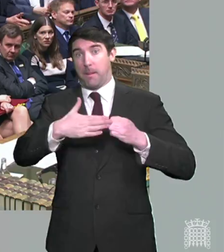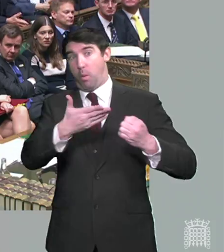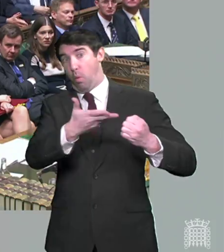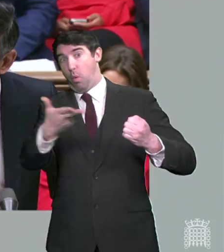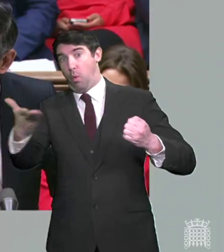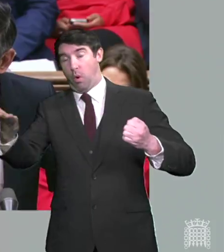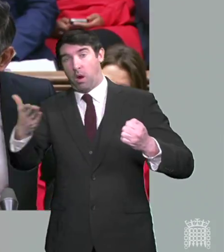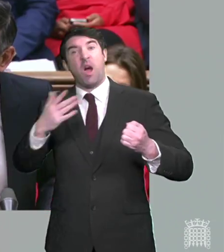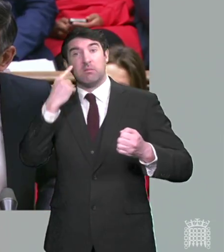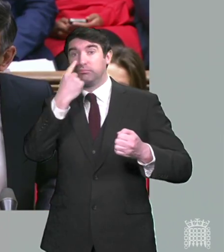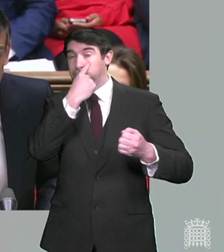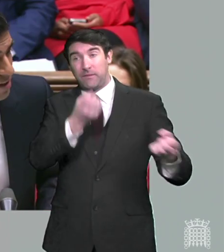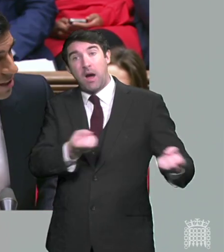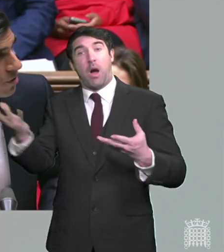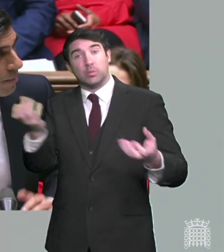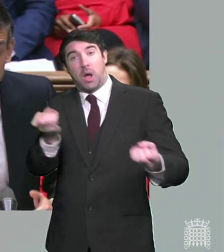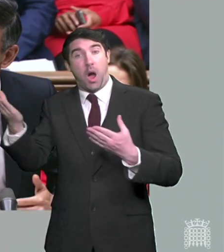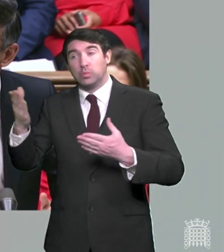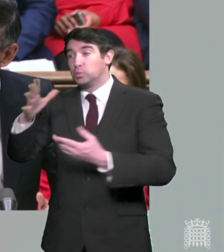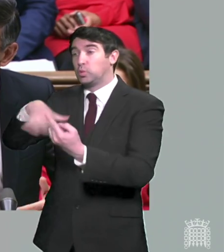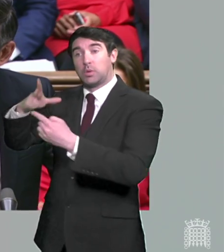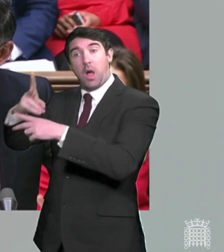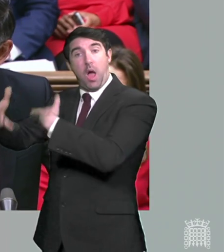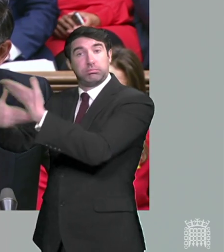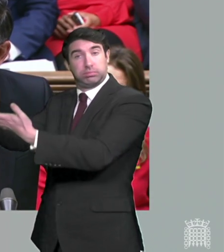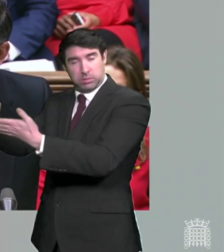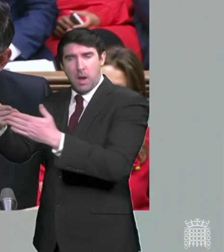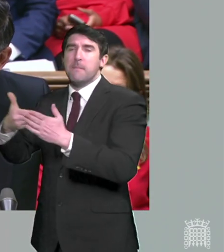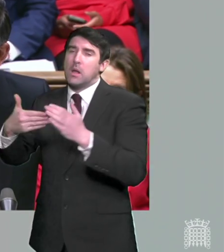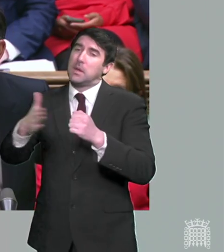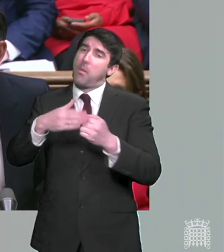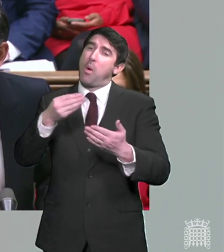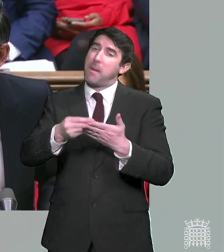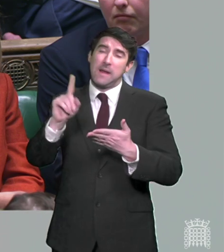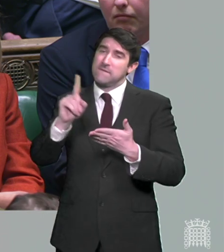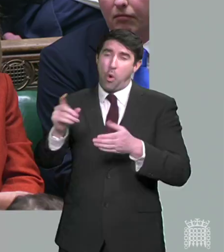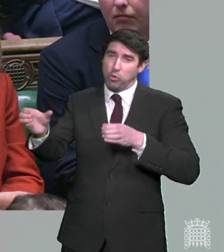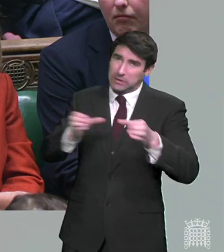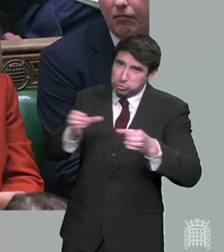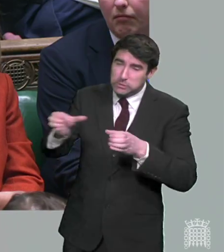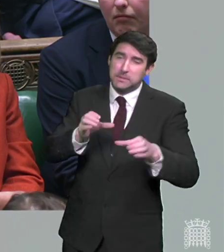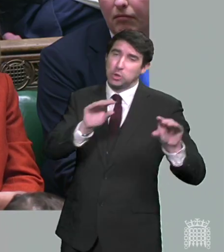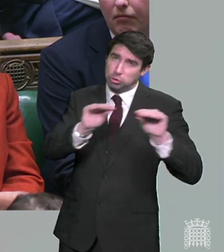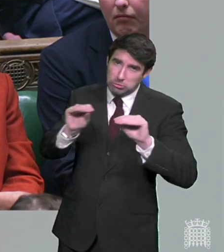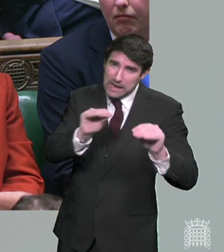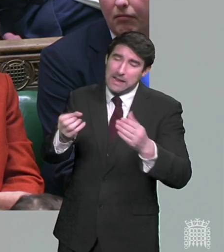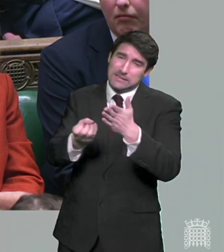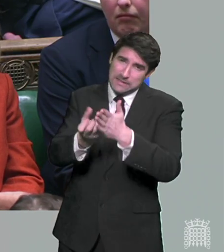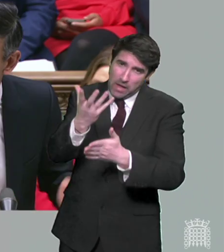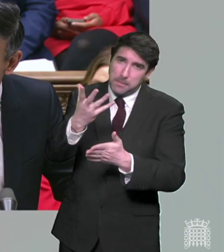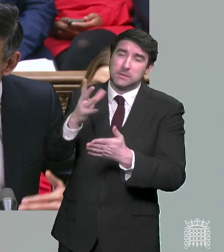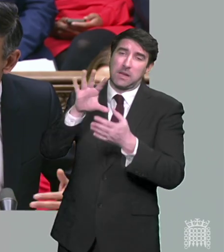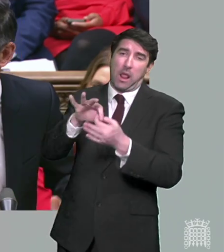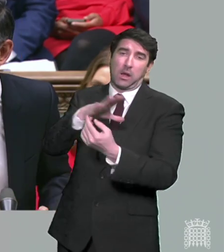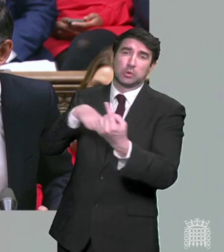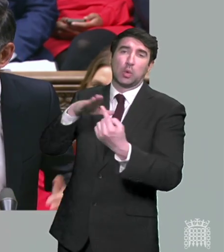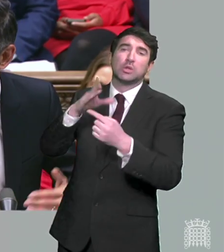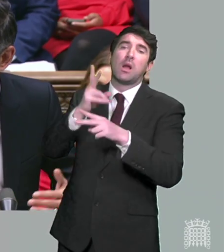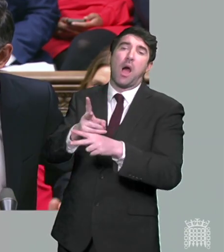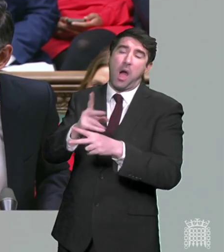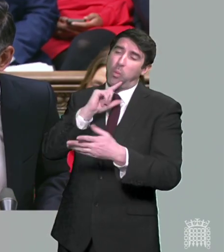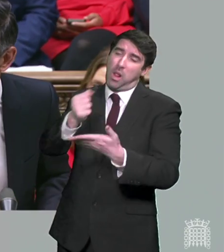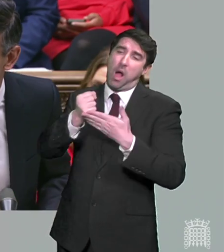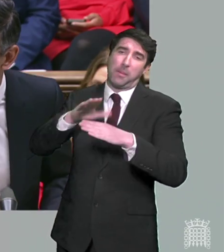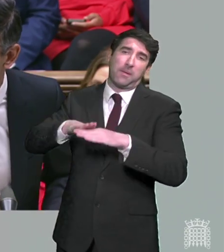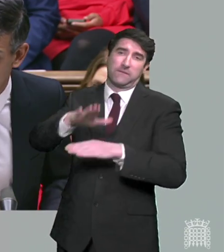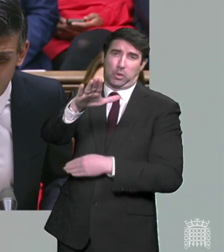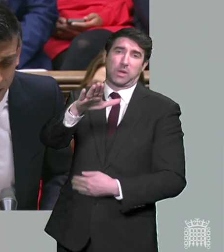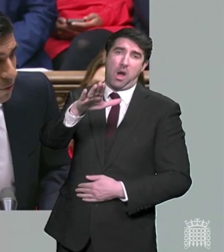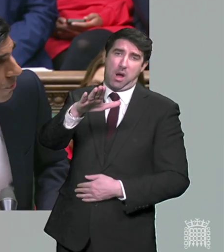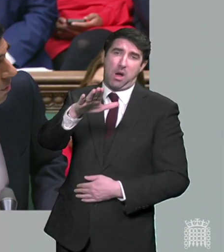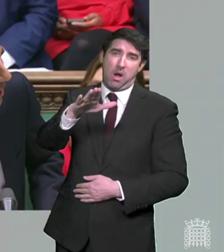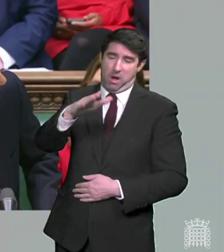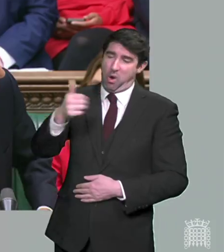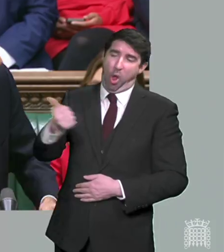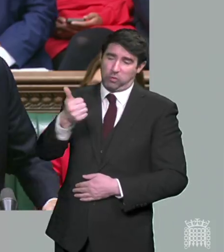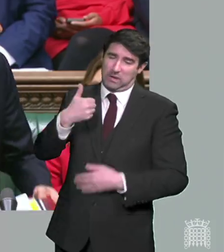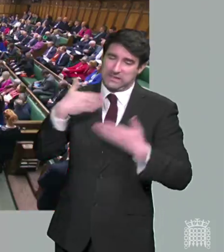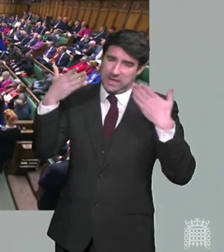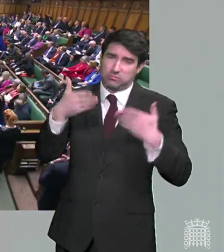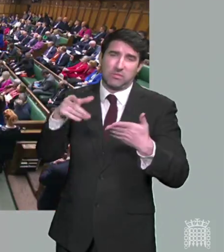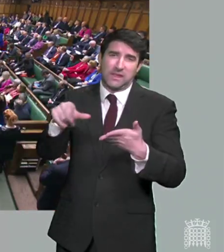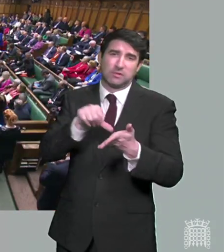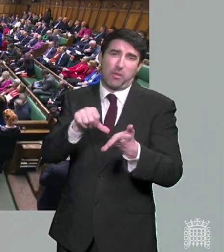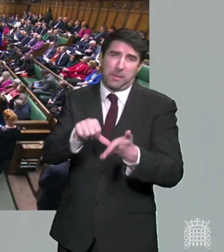That comes on top of the money we have invested to improve the training, recruitment and development of our valued social care staff, and that will make sure that we can reduce vacancy rates, increase retention and get the workforce that we know we need.